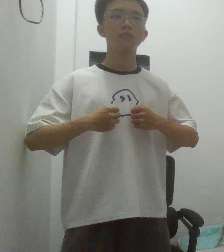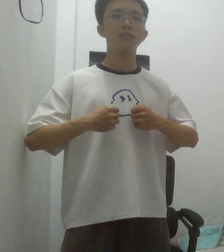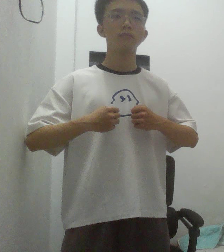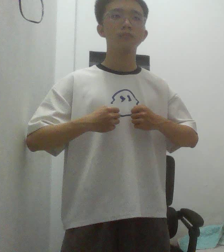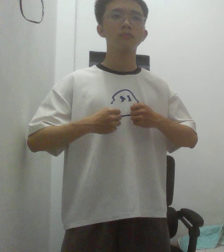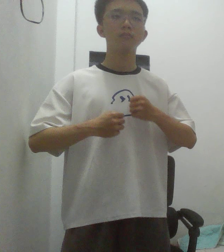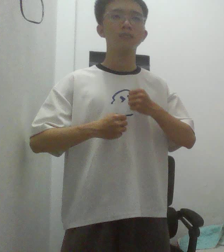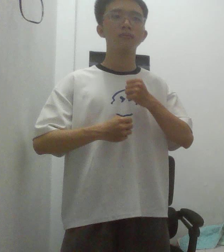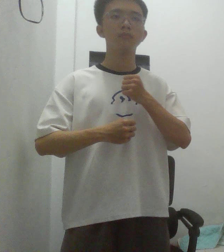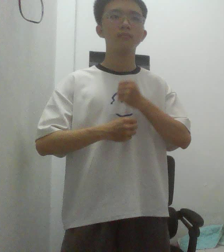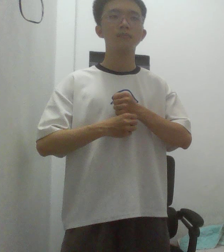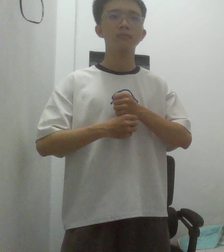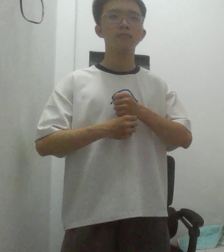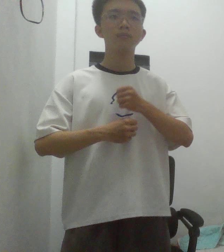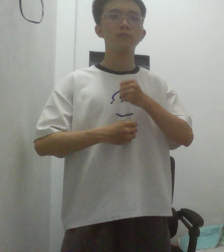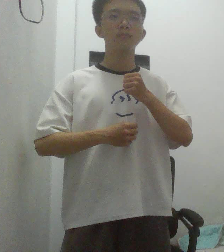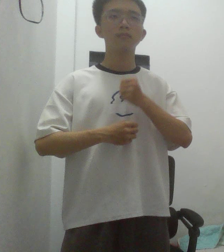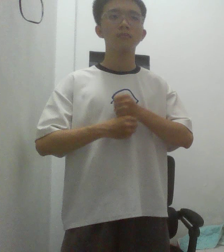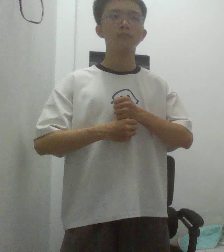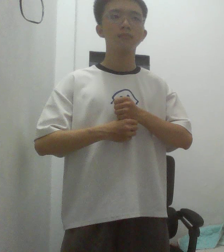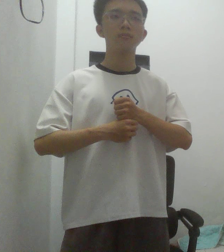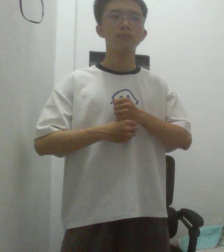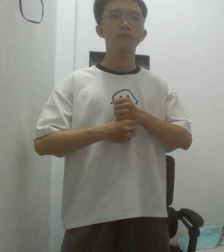cong viec